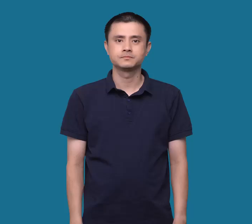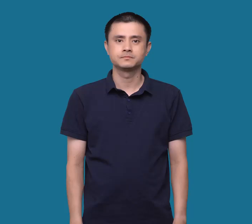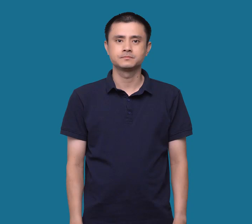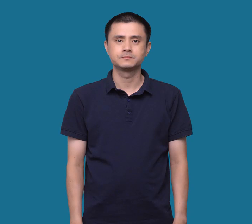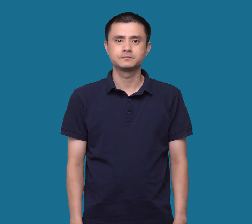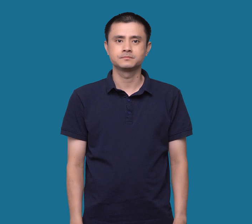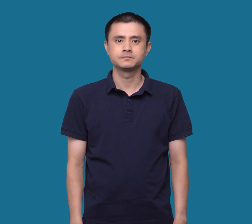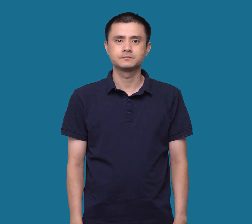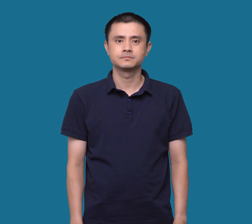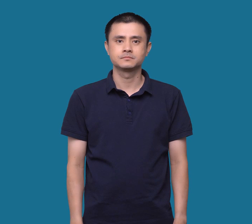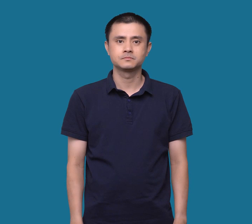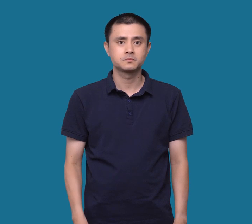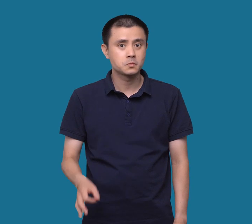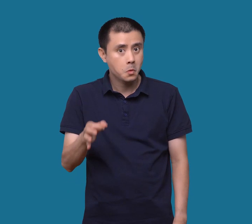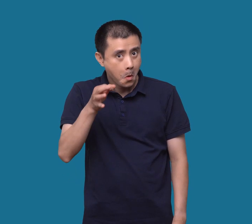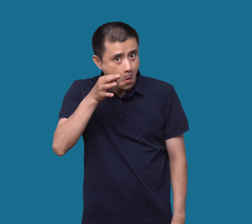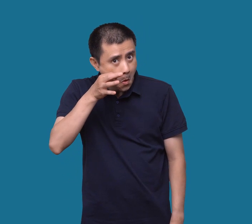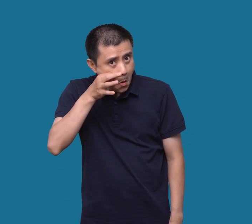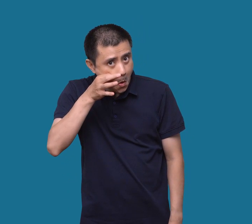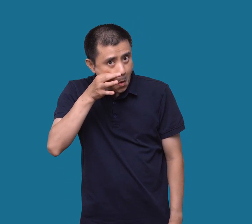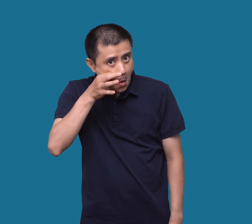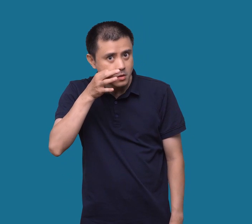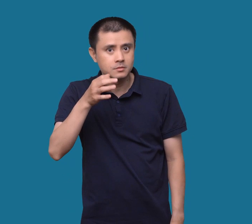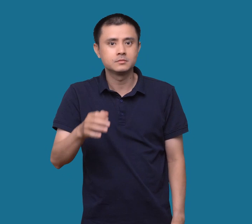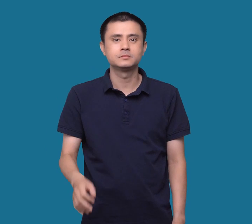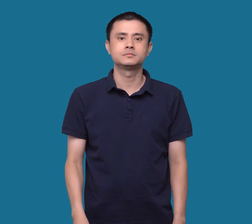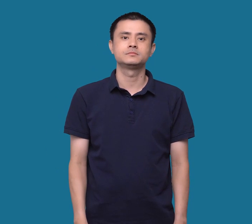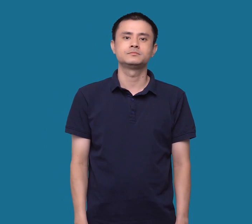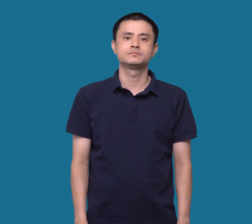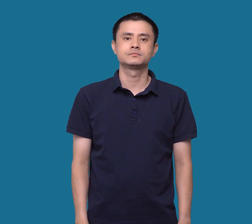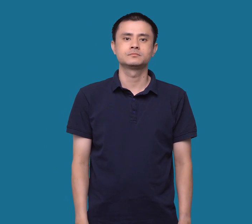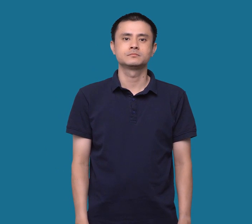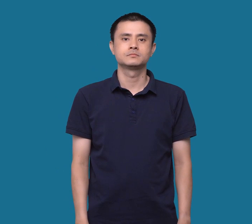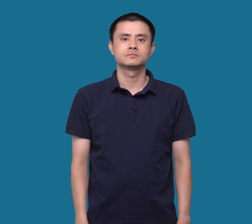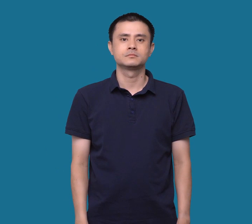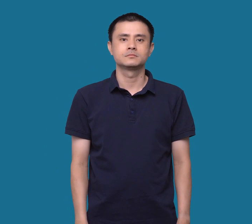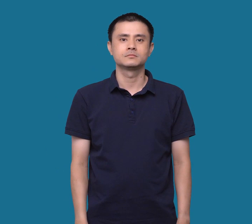tò mò